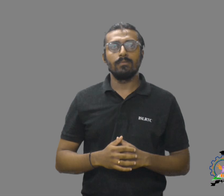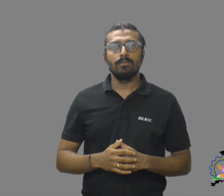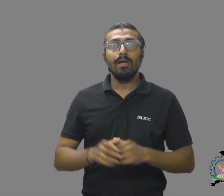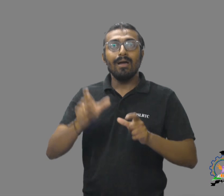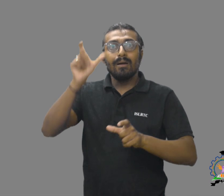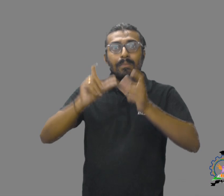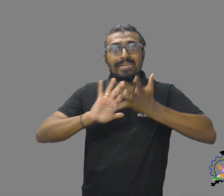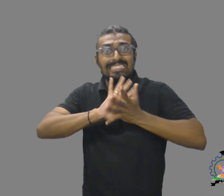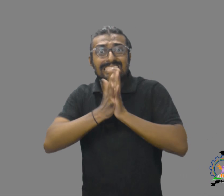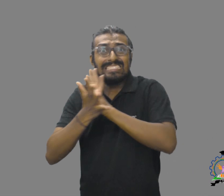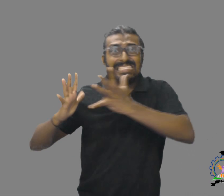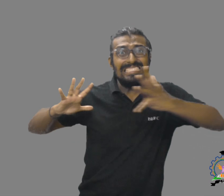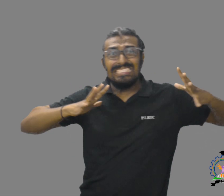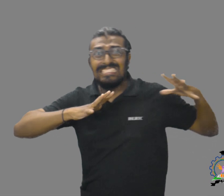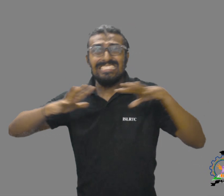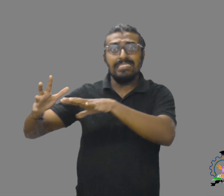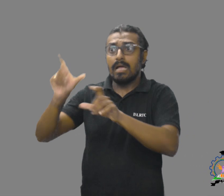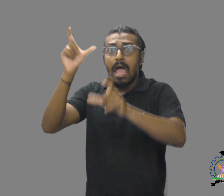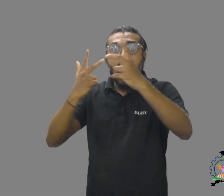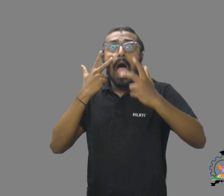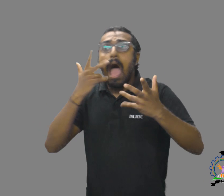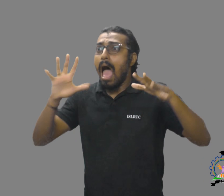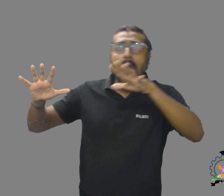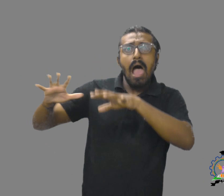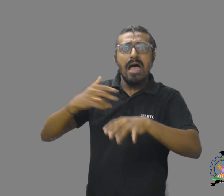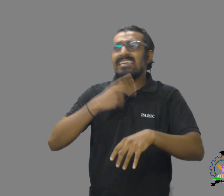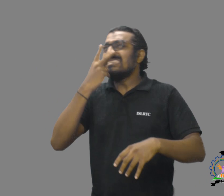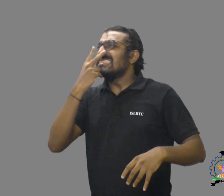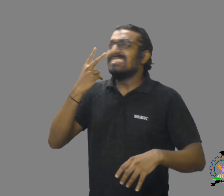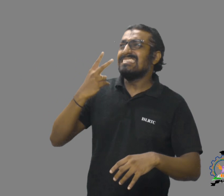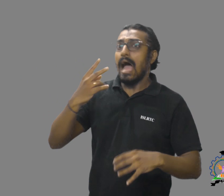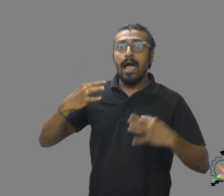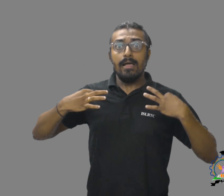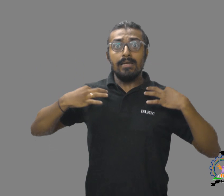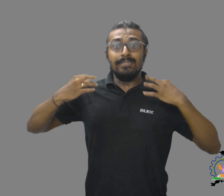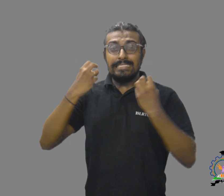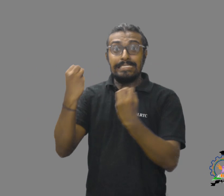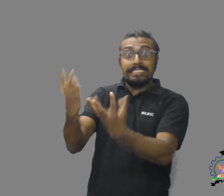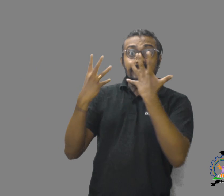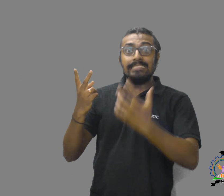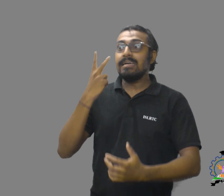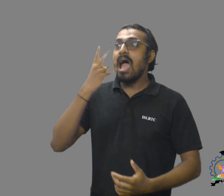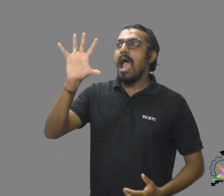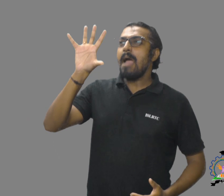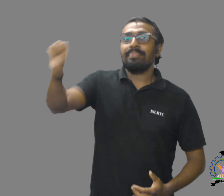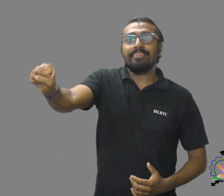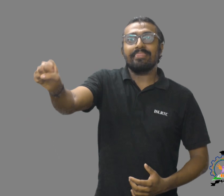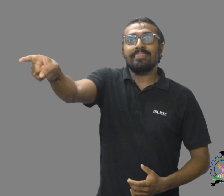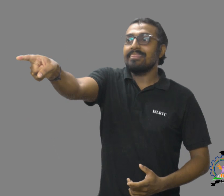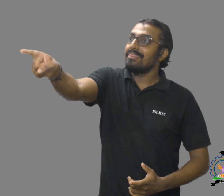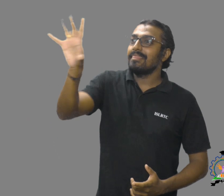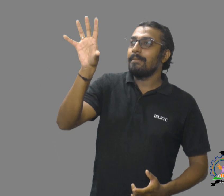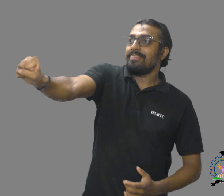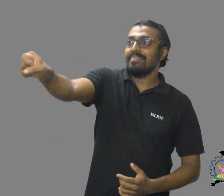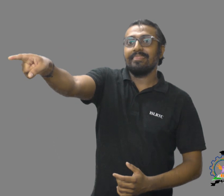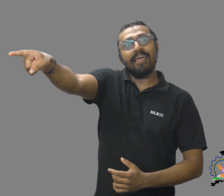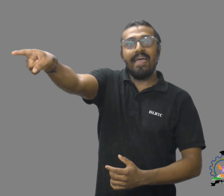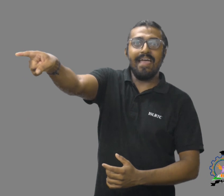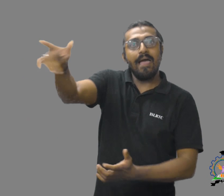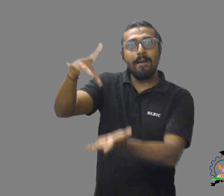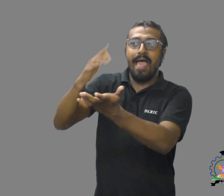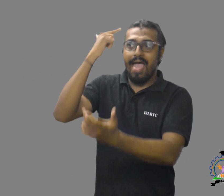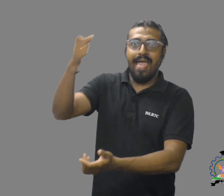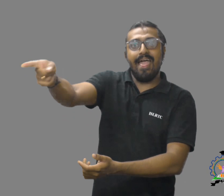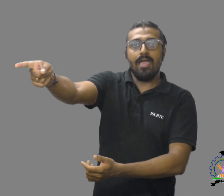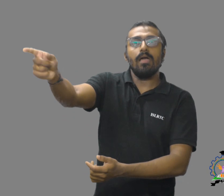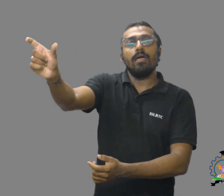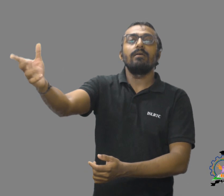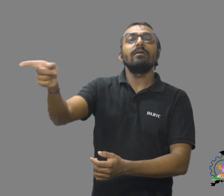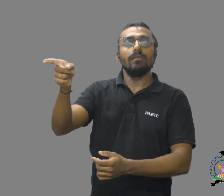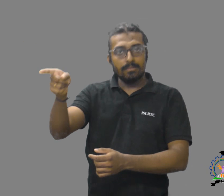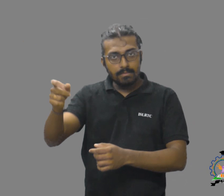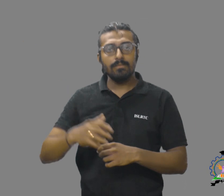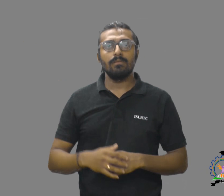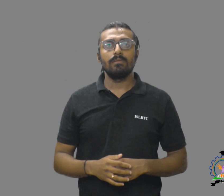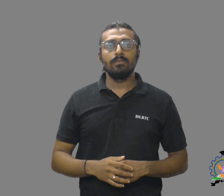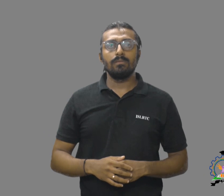Spot